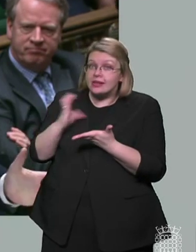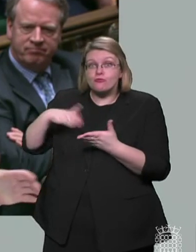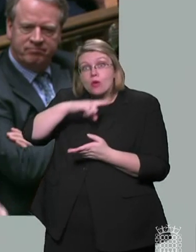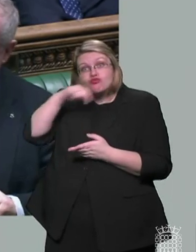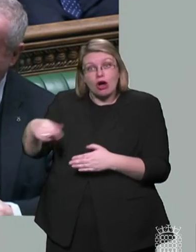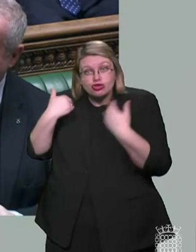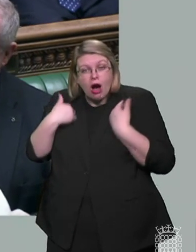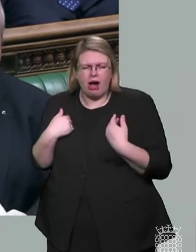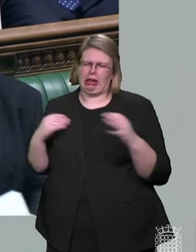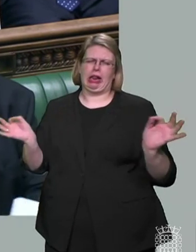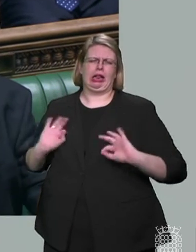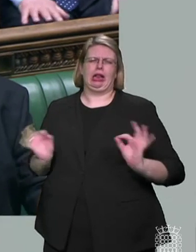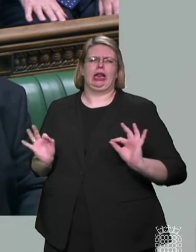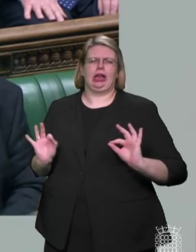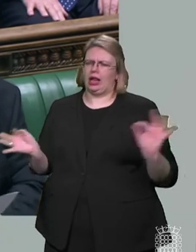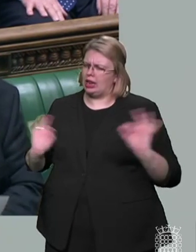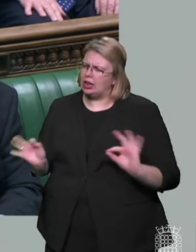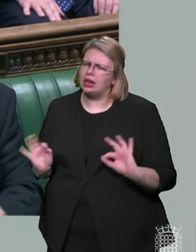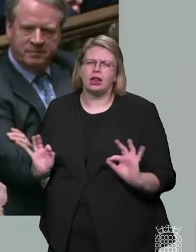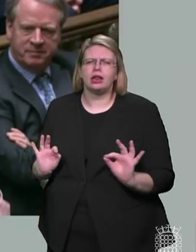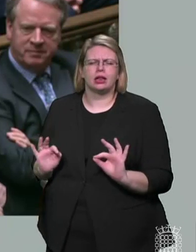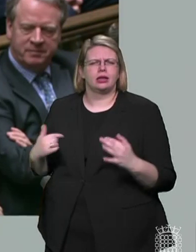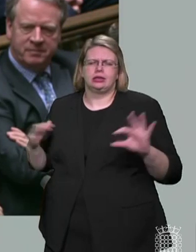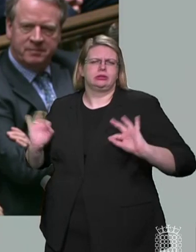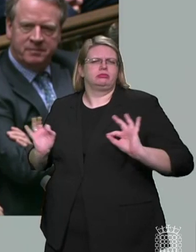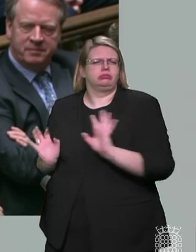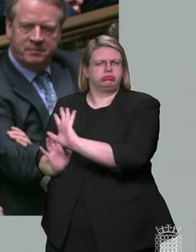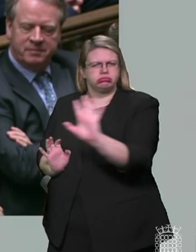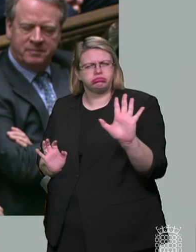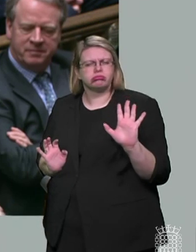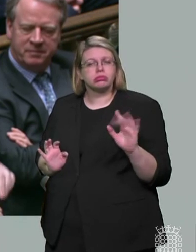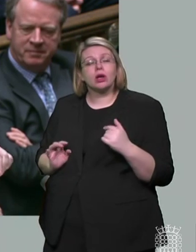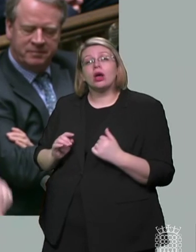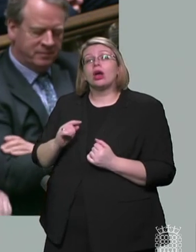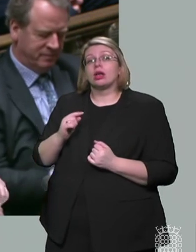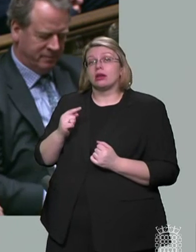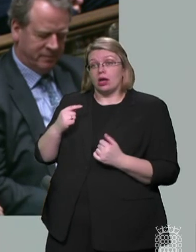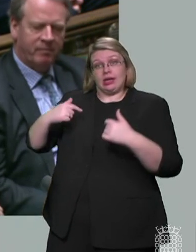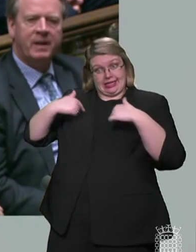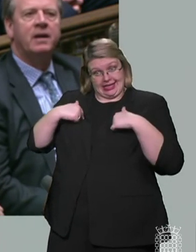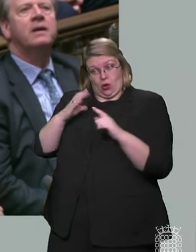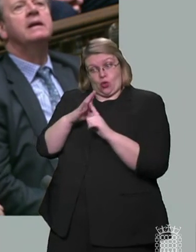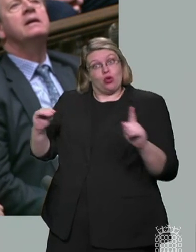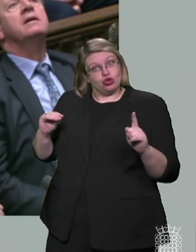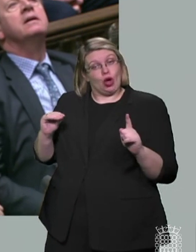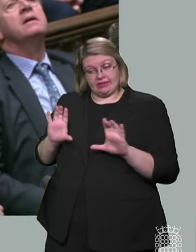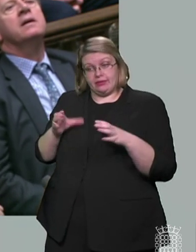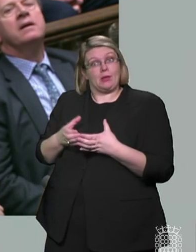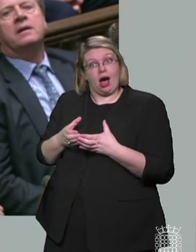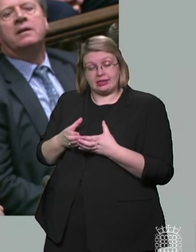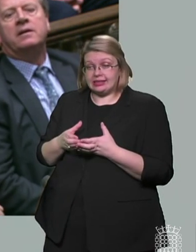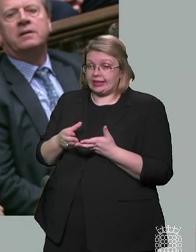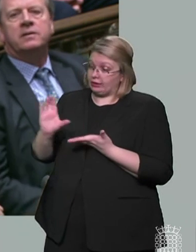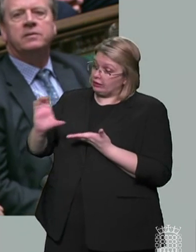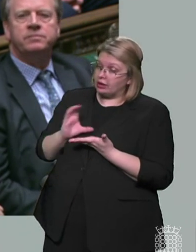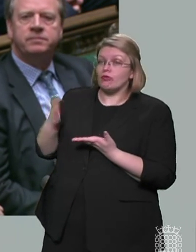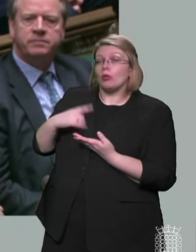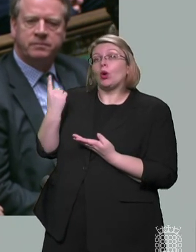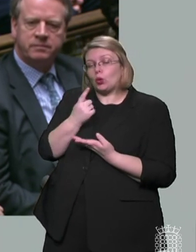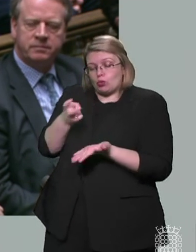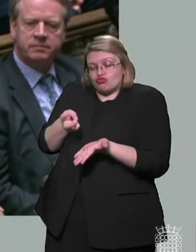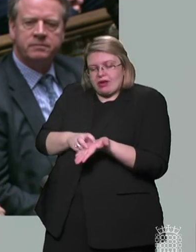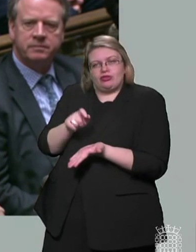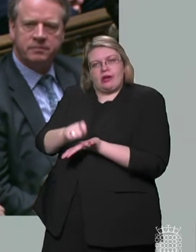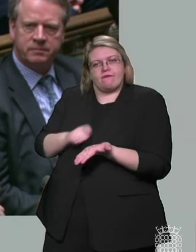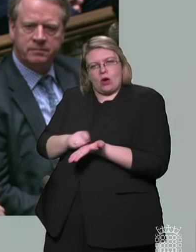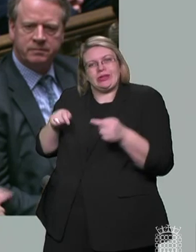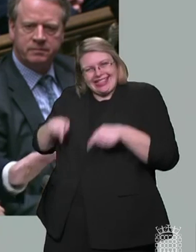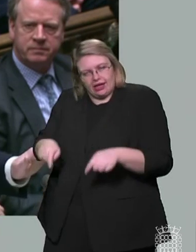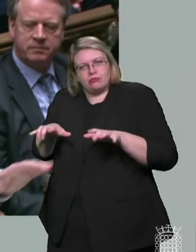People who give money to this— We raise money from people who are registered to vote on the UK register of interests.